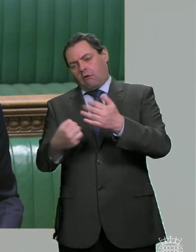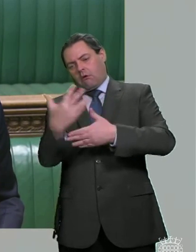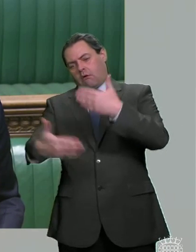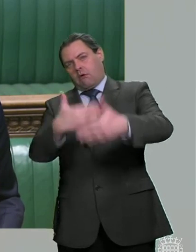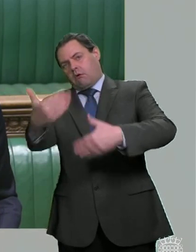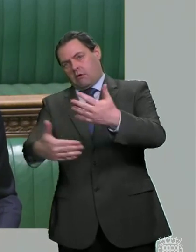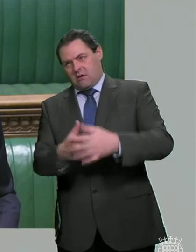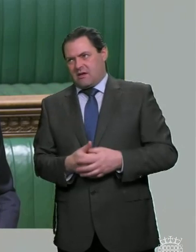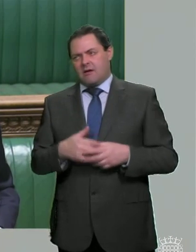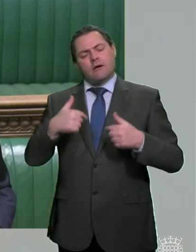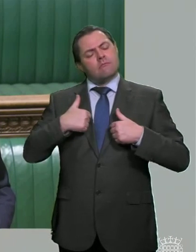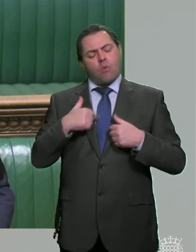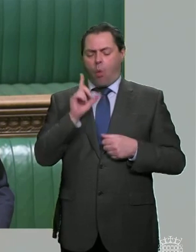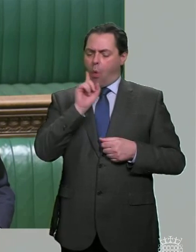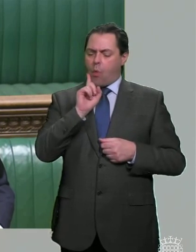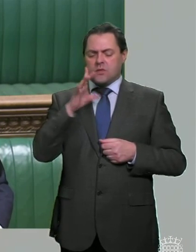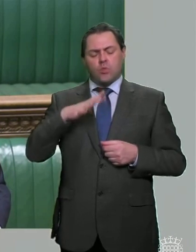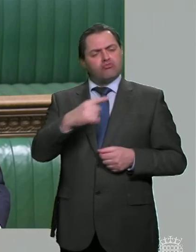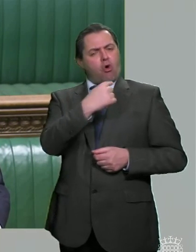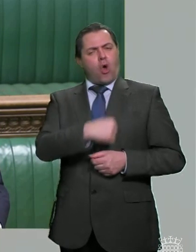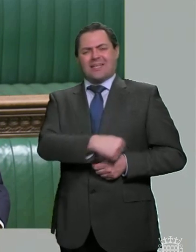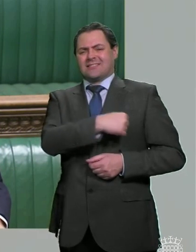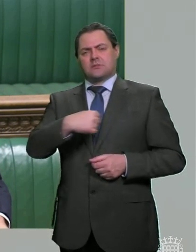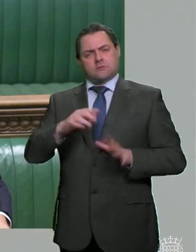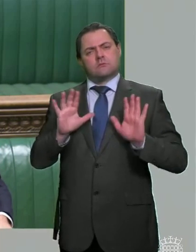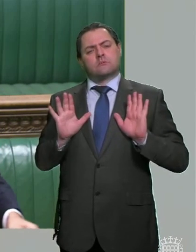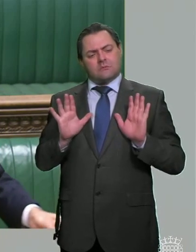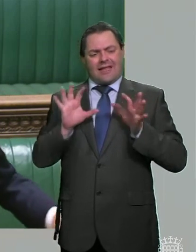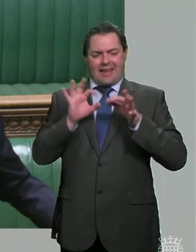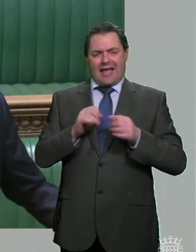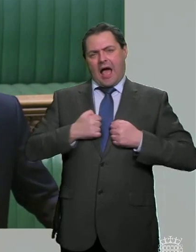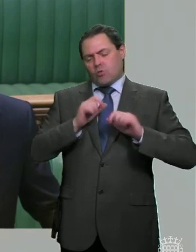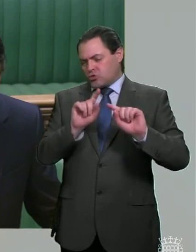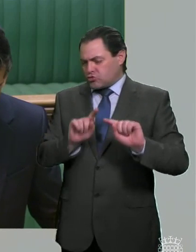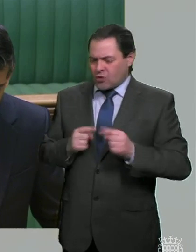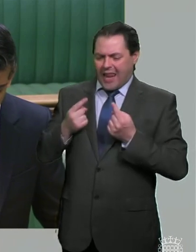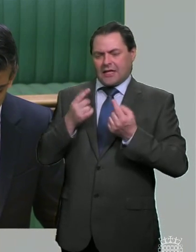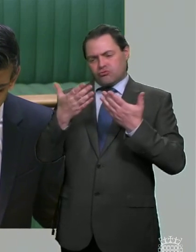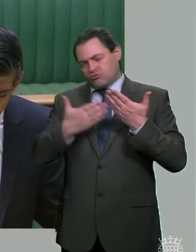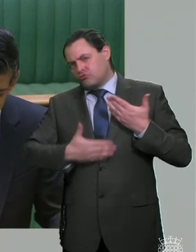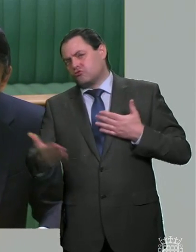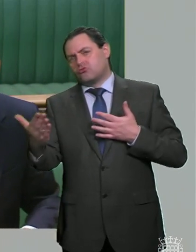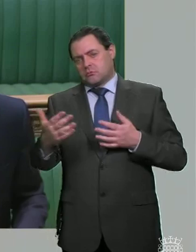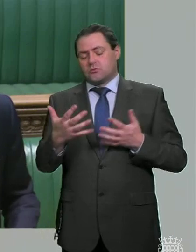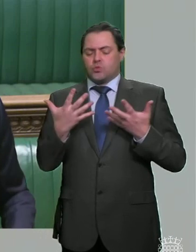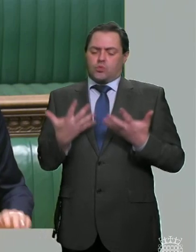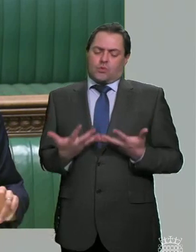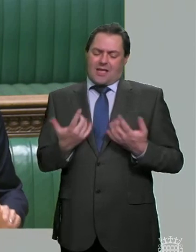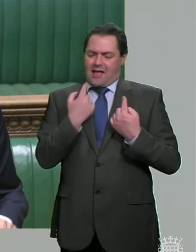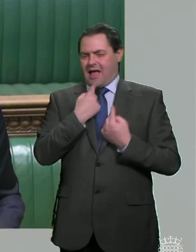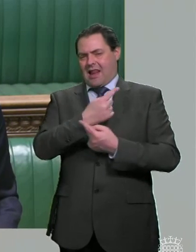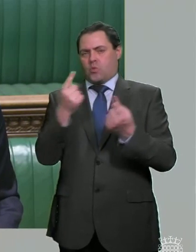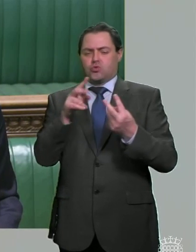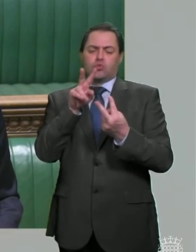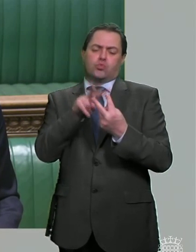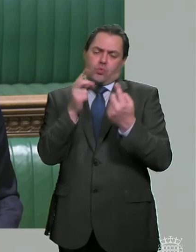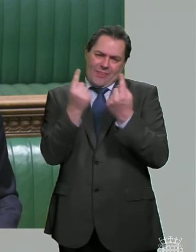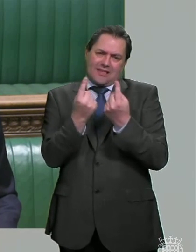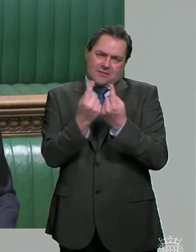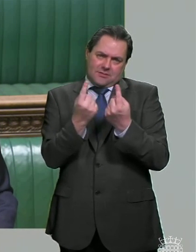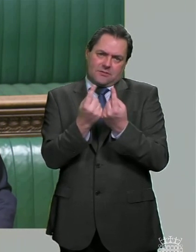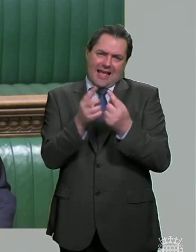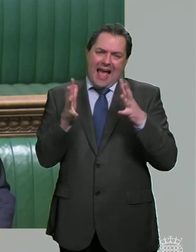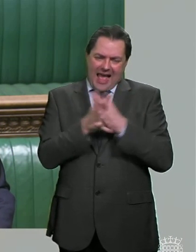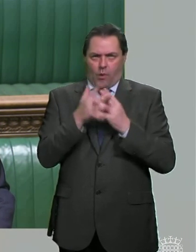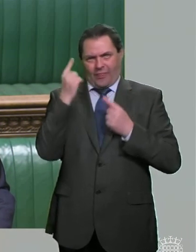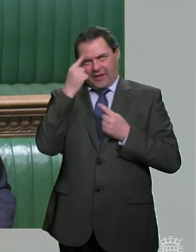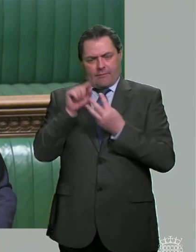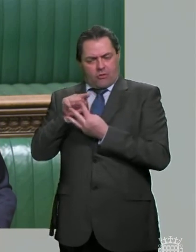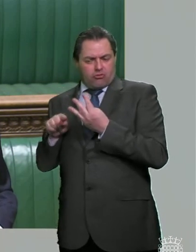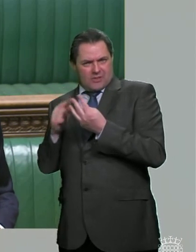I have been and always will be honest with the country about the challenges we face, so I am announcing today two measures to begin that work.